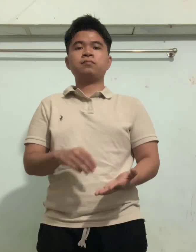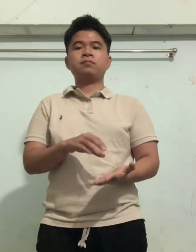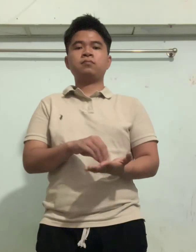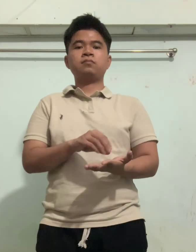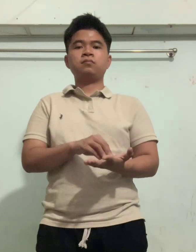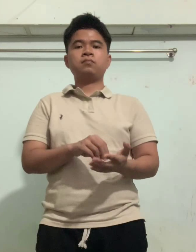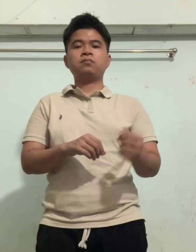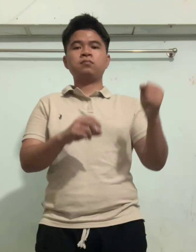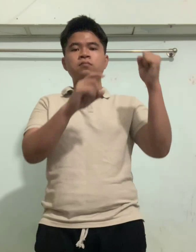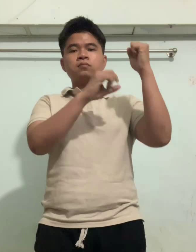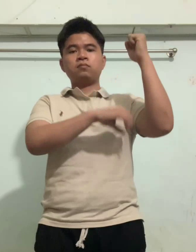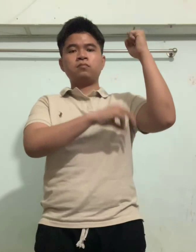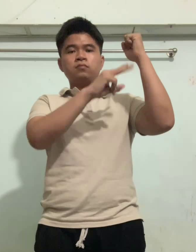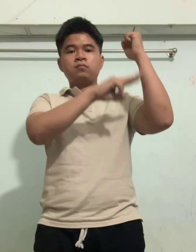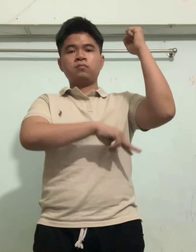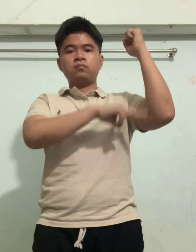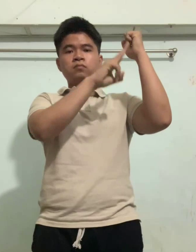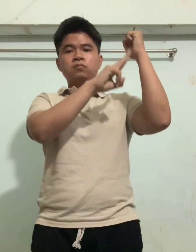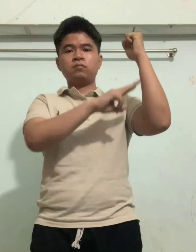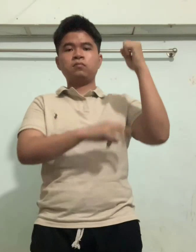tieng viet